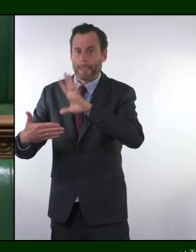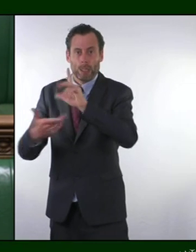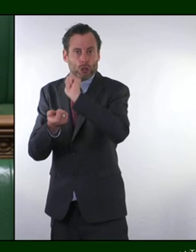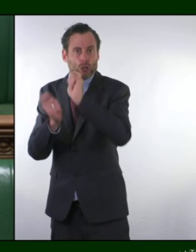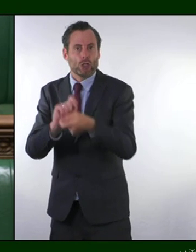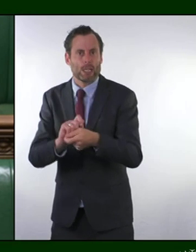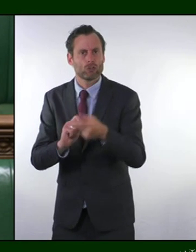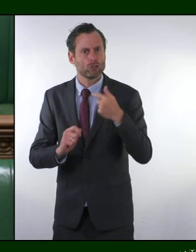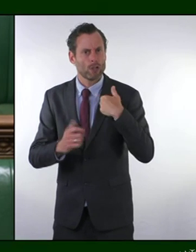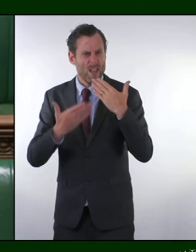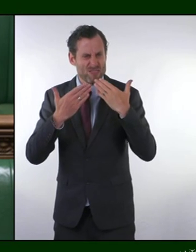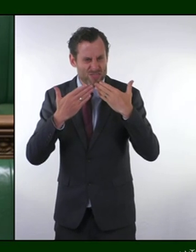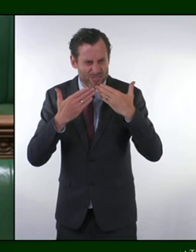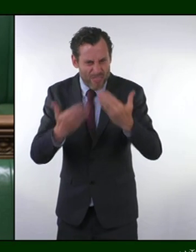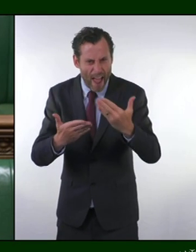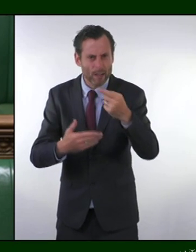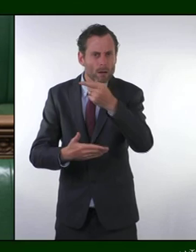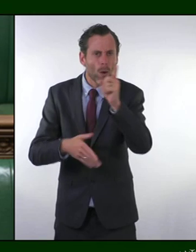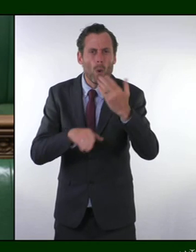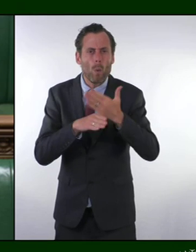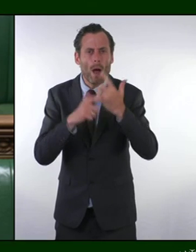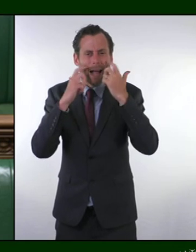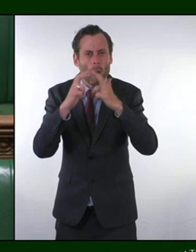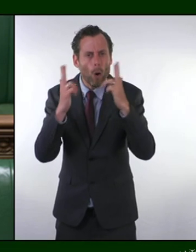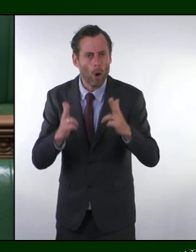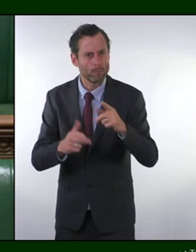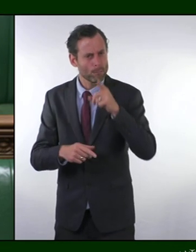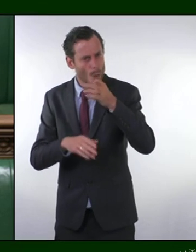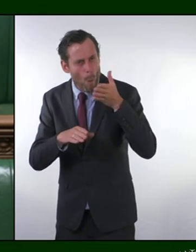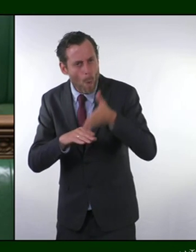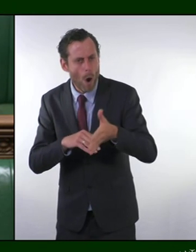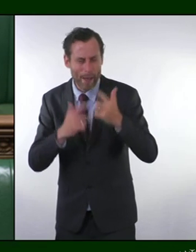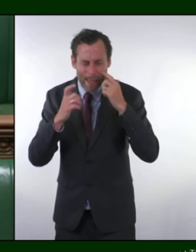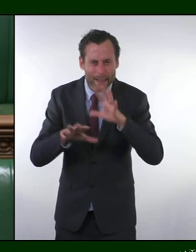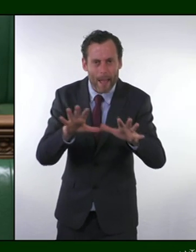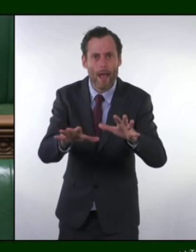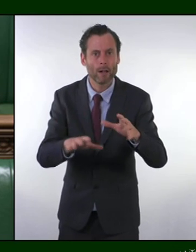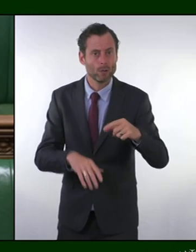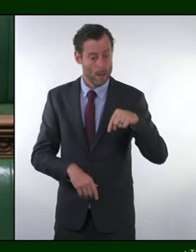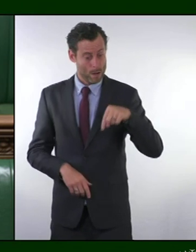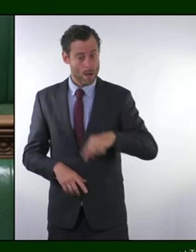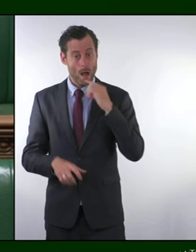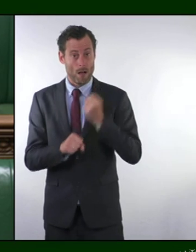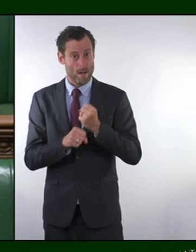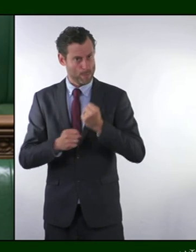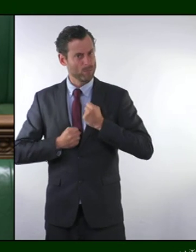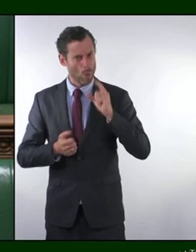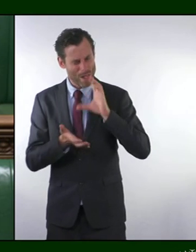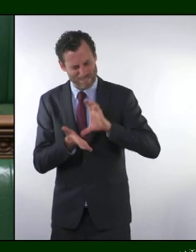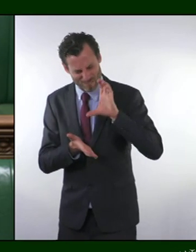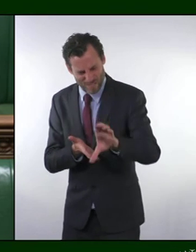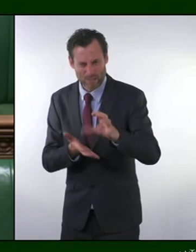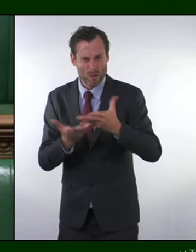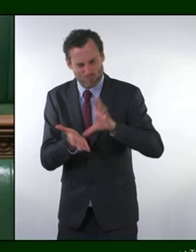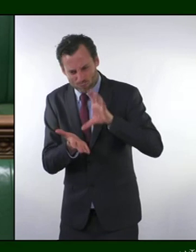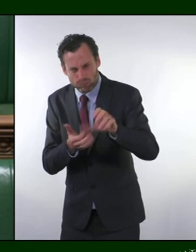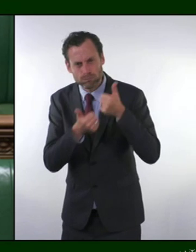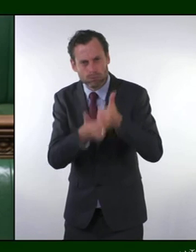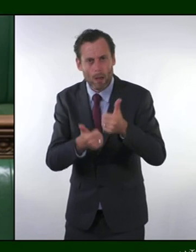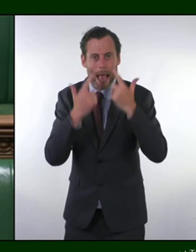I want to thank our care workers for what they have done, and this Government will continue to invest massively in our care homes and in our care workers.